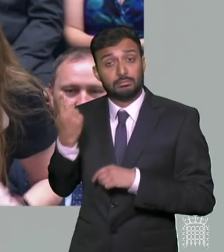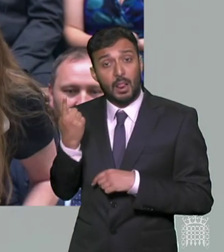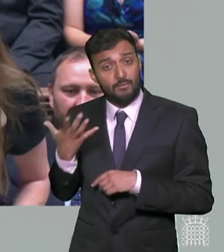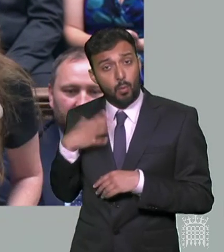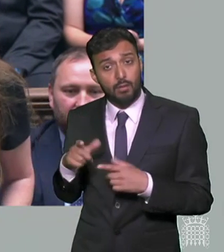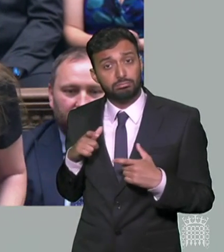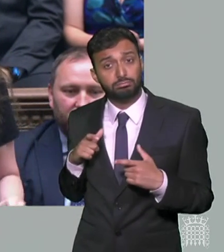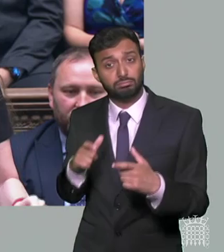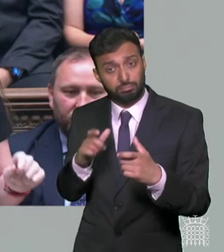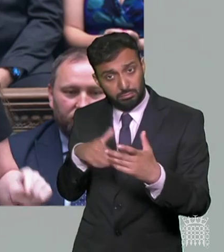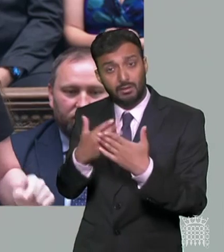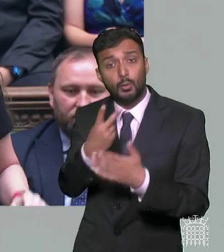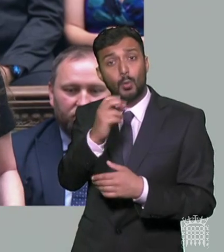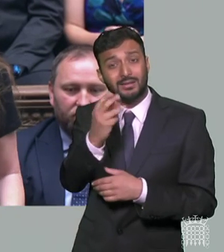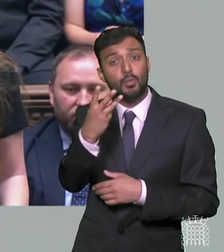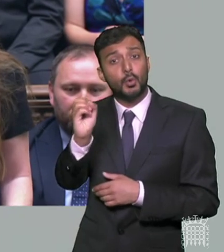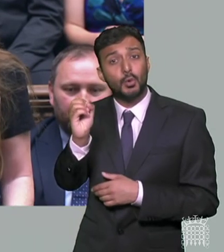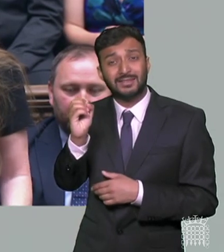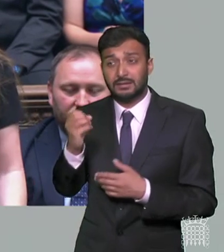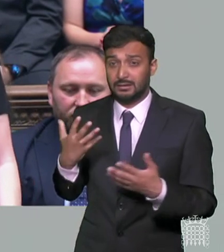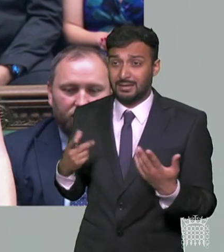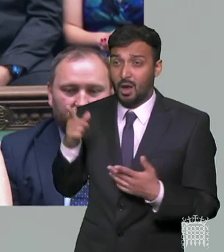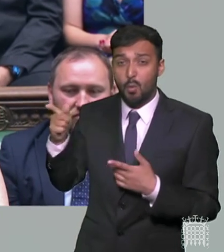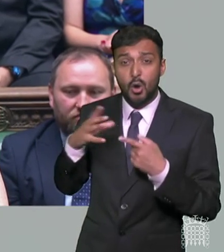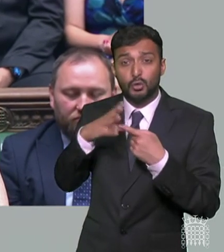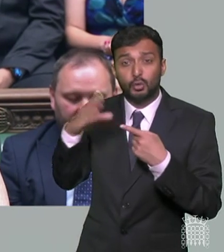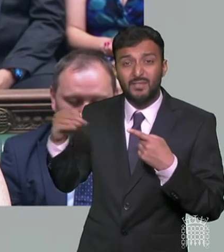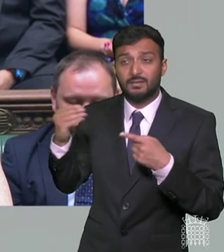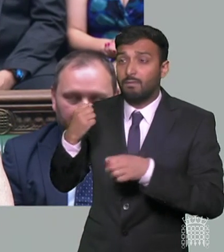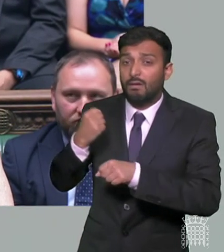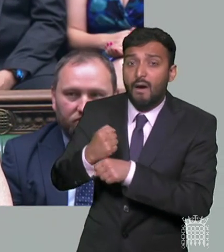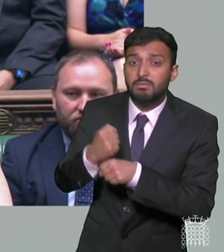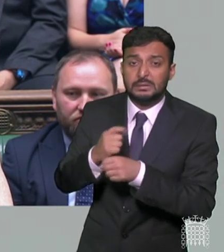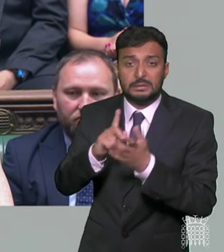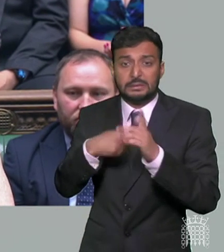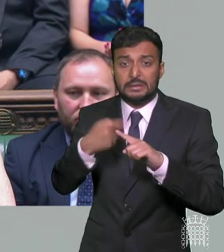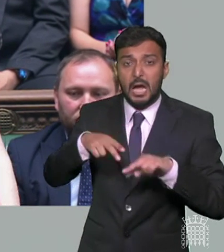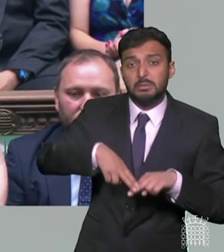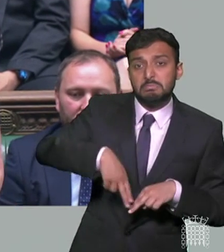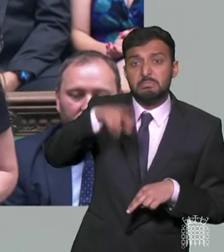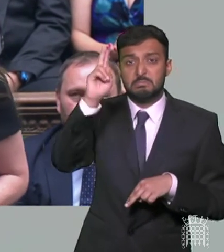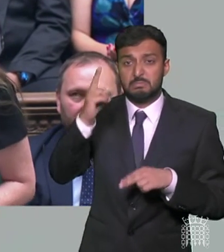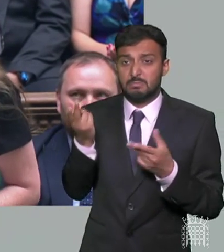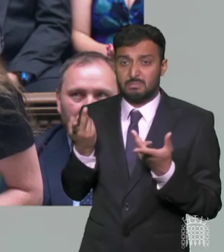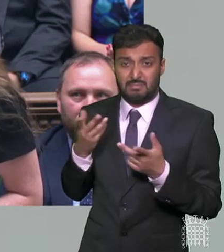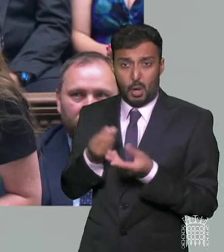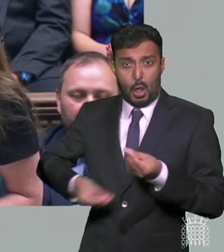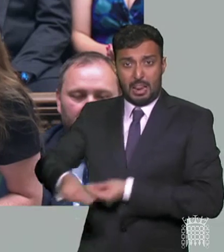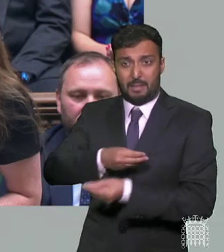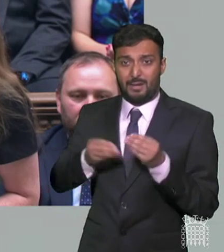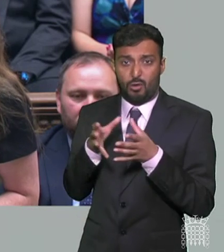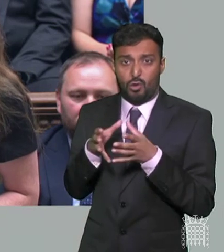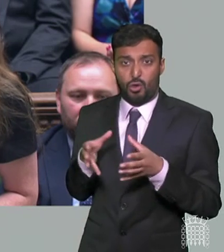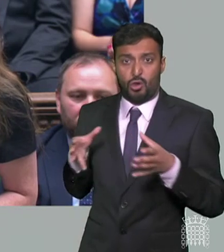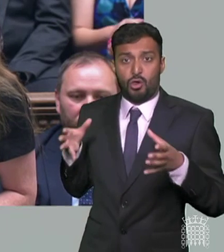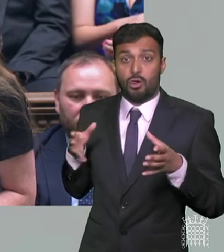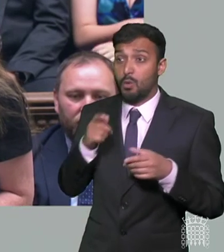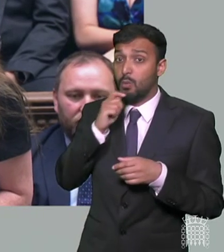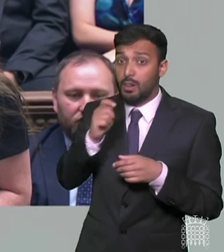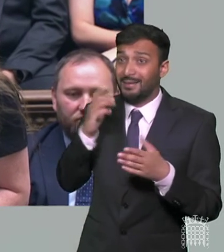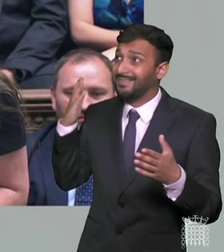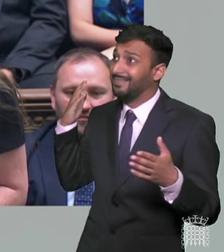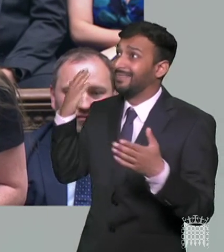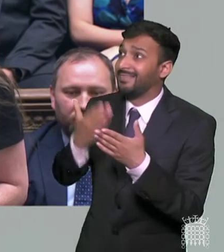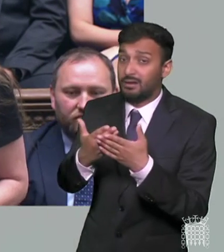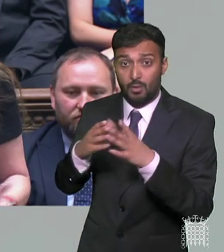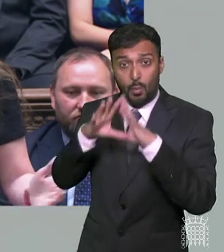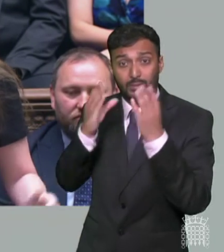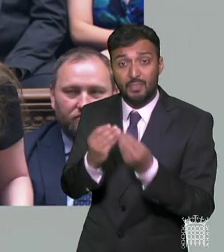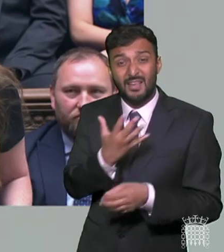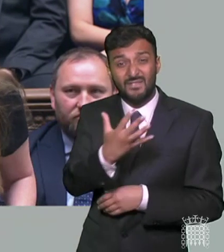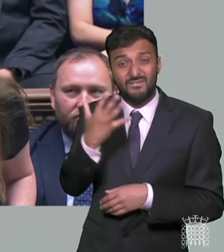Under this high-tax, low-growth Tory Government, at this rate by 2030 the British public will have endured 55 tax rises.